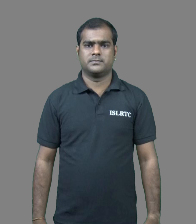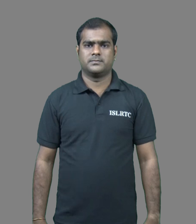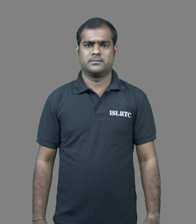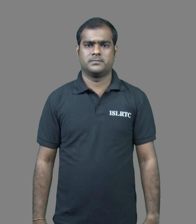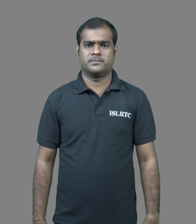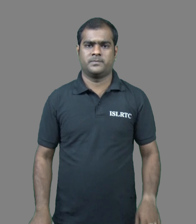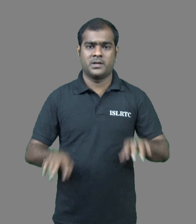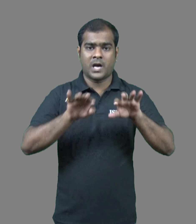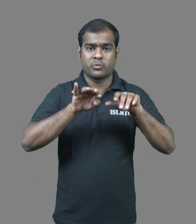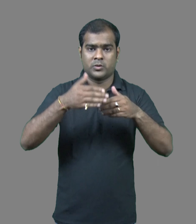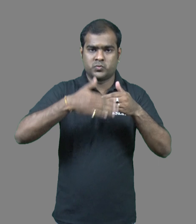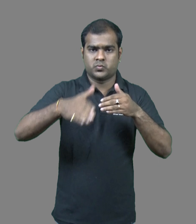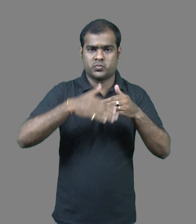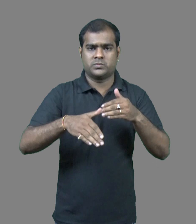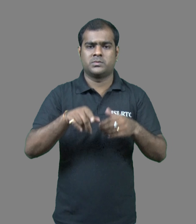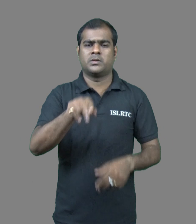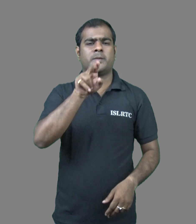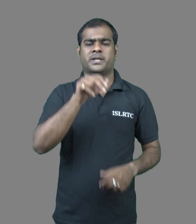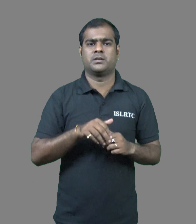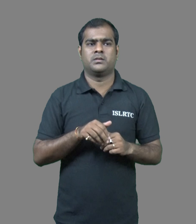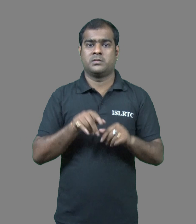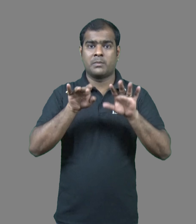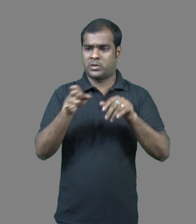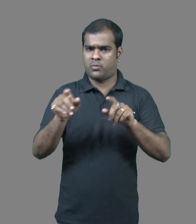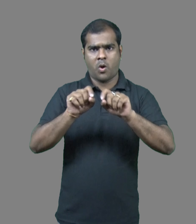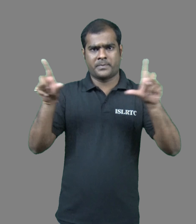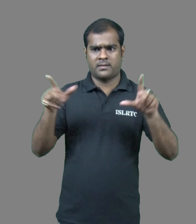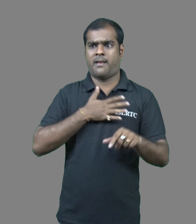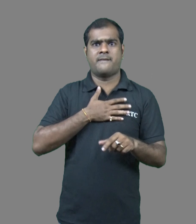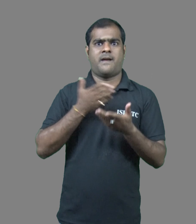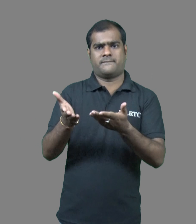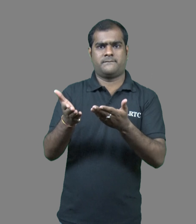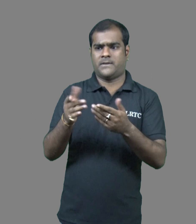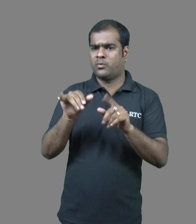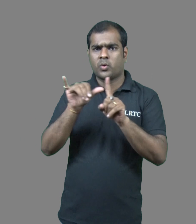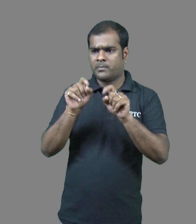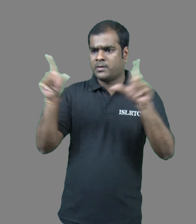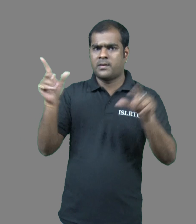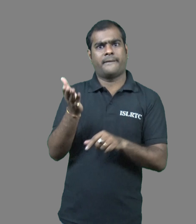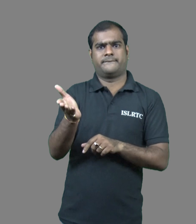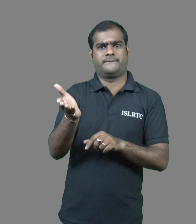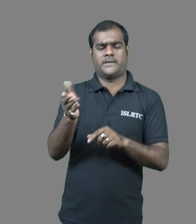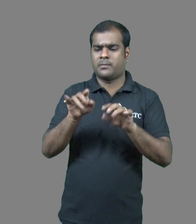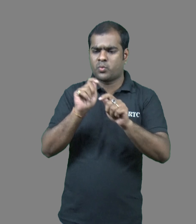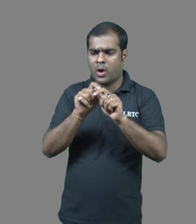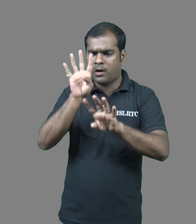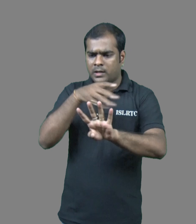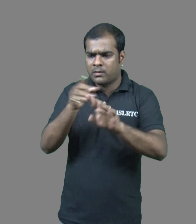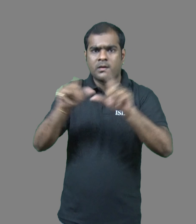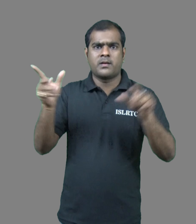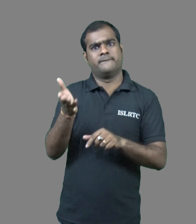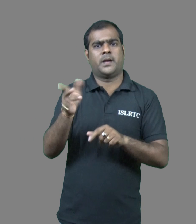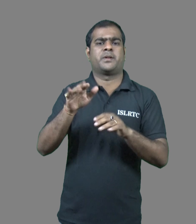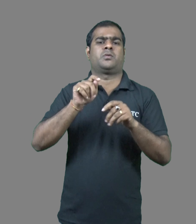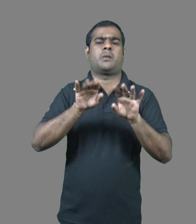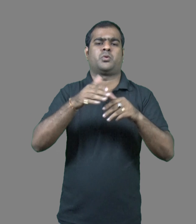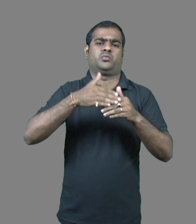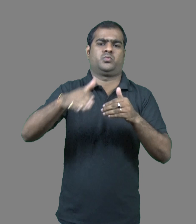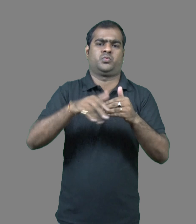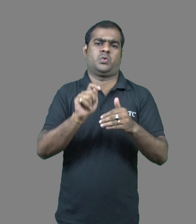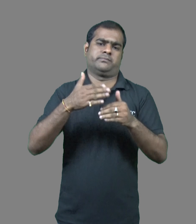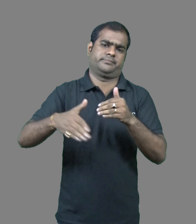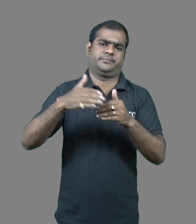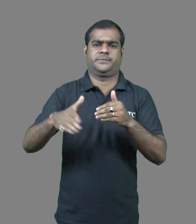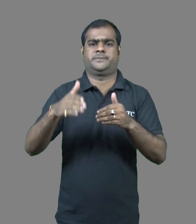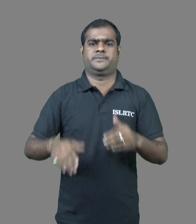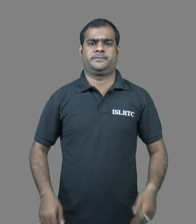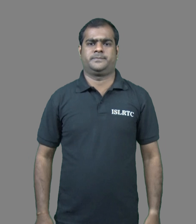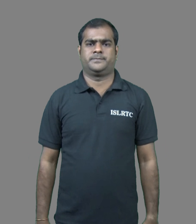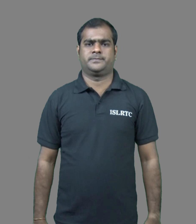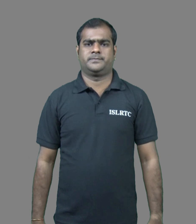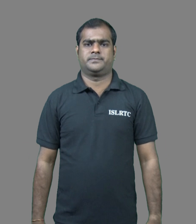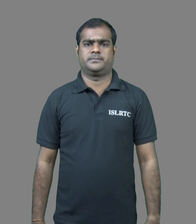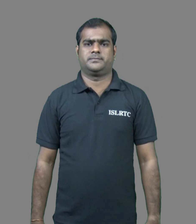Computing